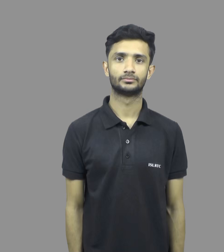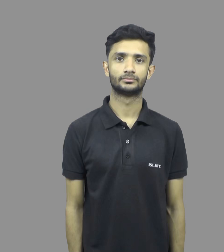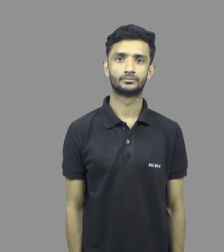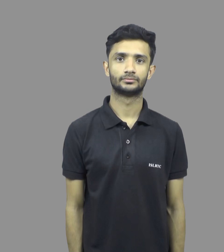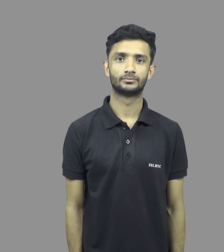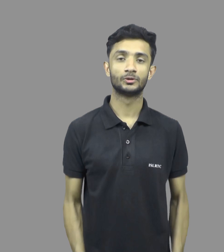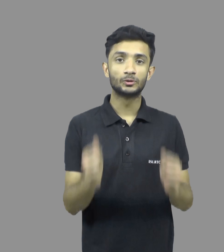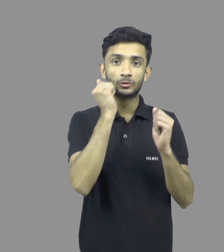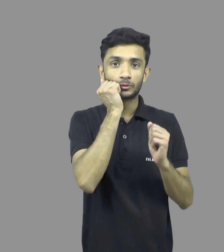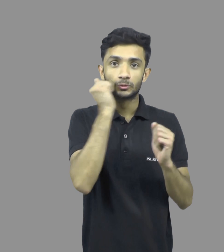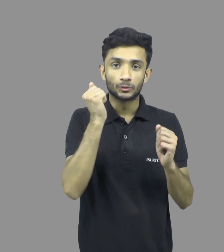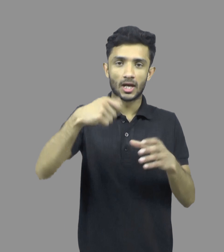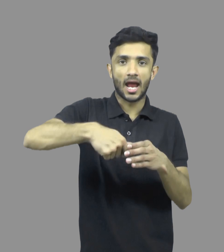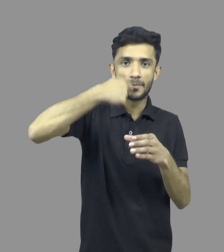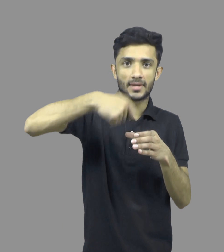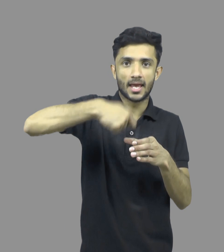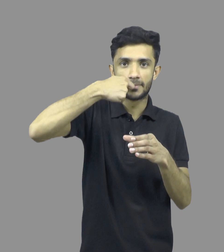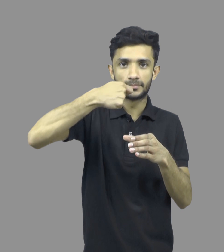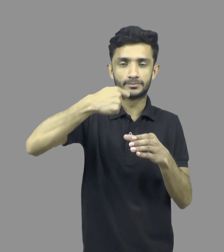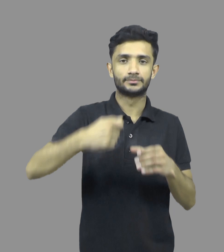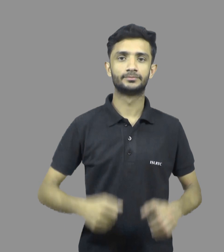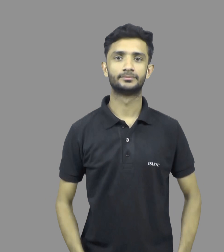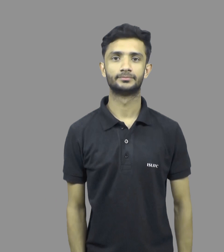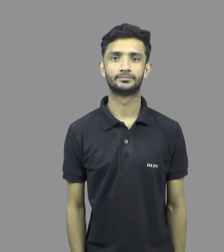Ice Cream